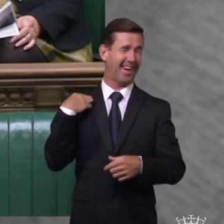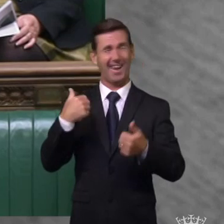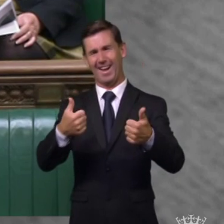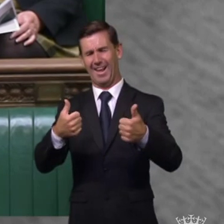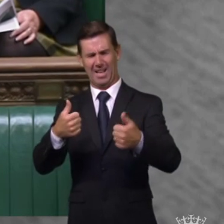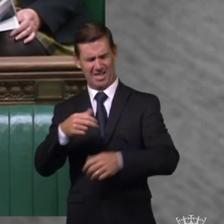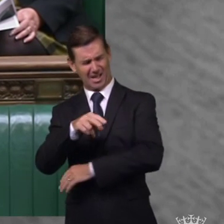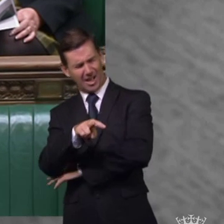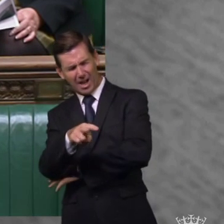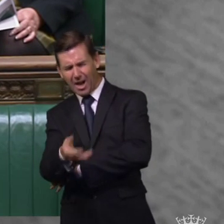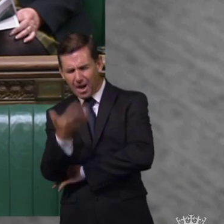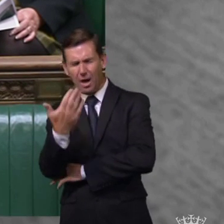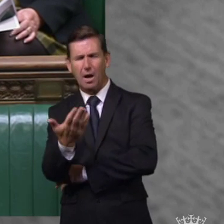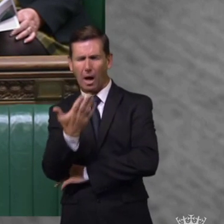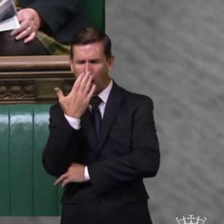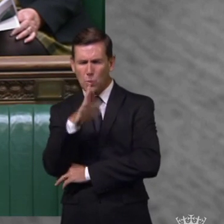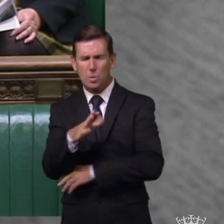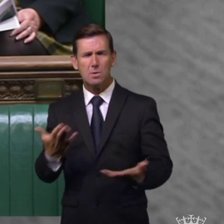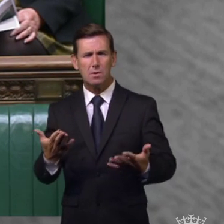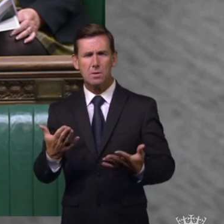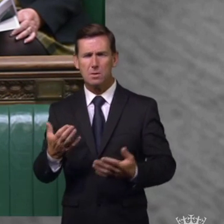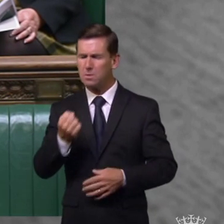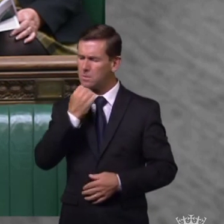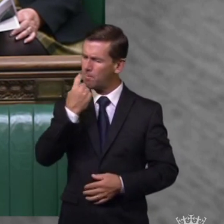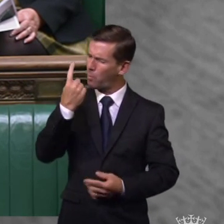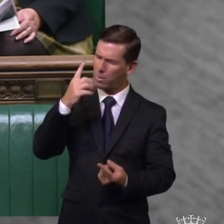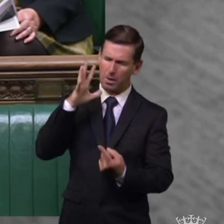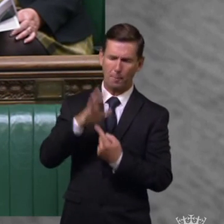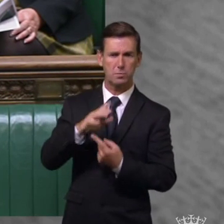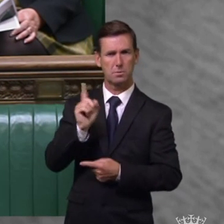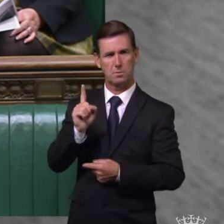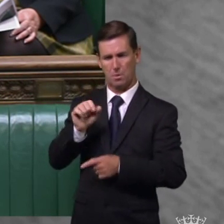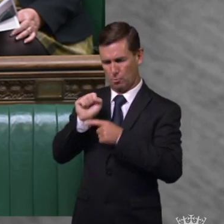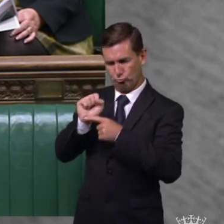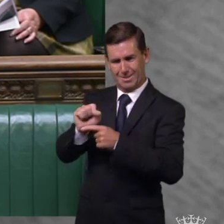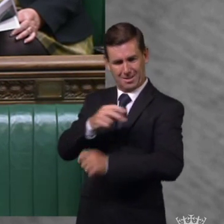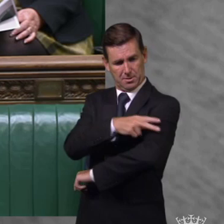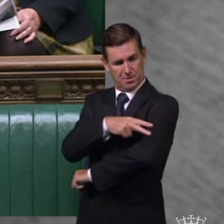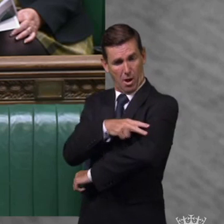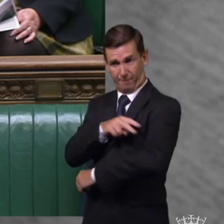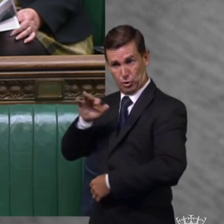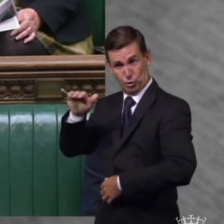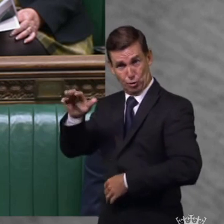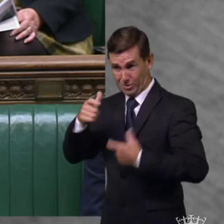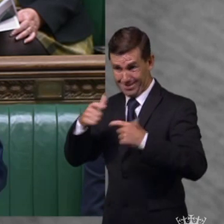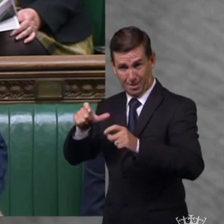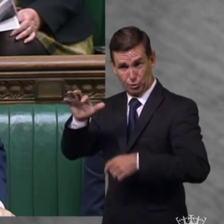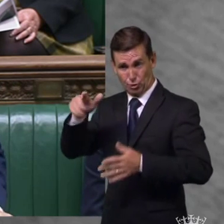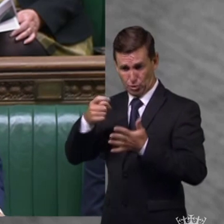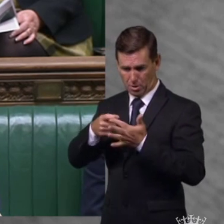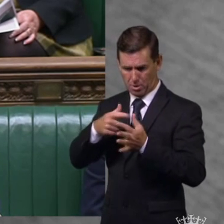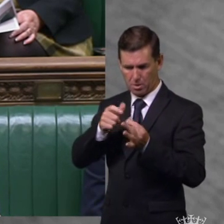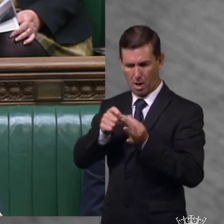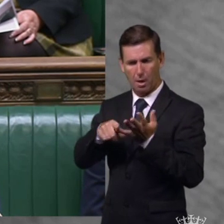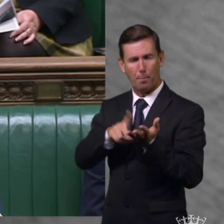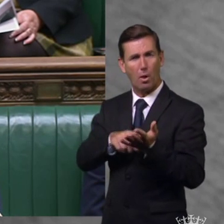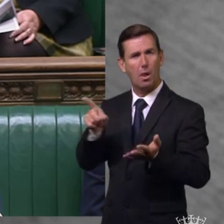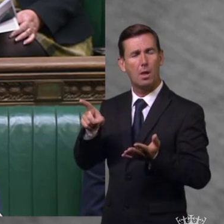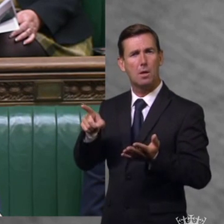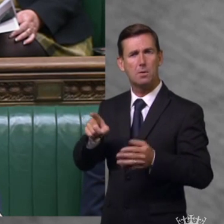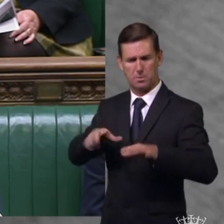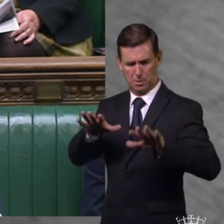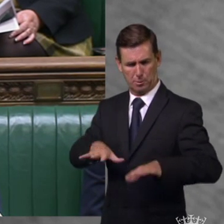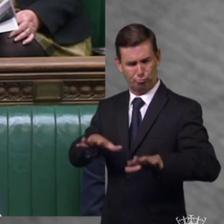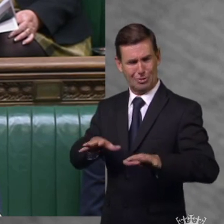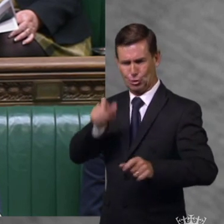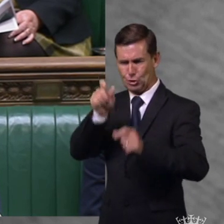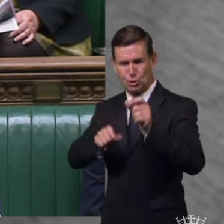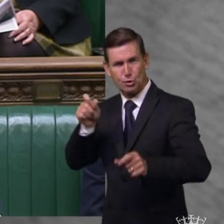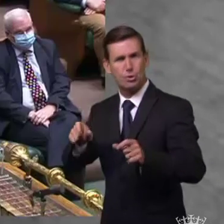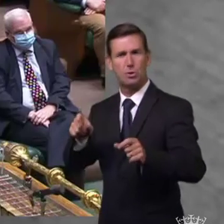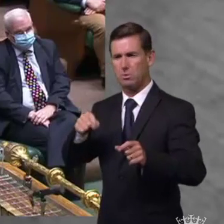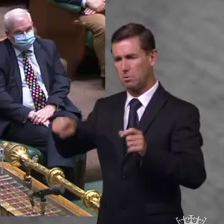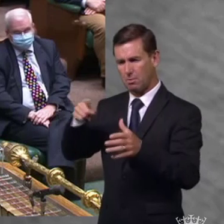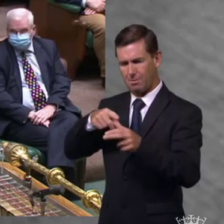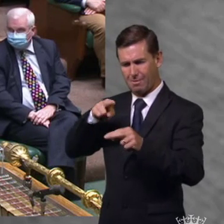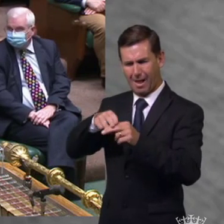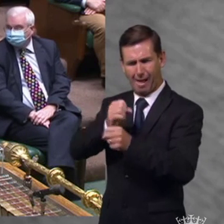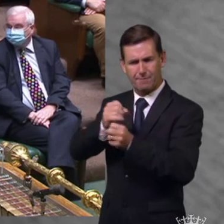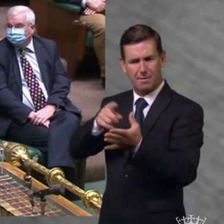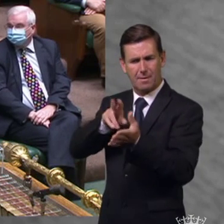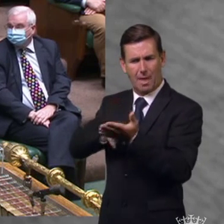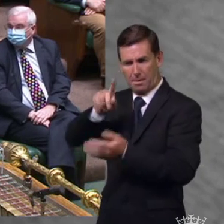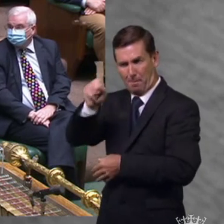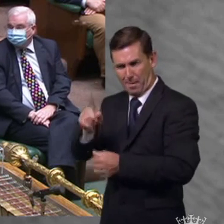The most urgent task is the protection of our diplomatic staff still working heroically in Kabul, and the evacuation of British nationals and Afghans who have risked their lives.